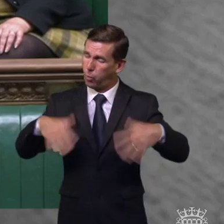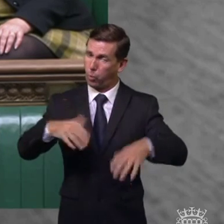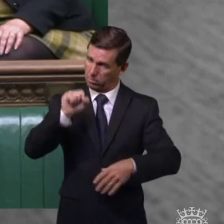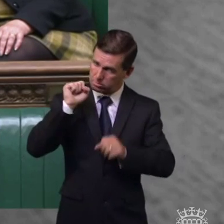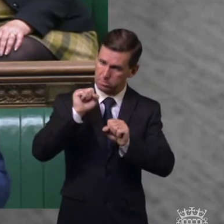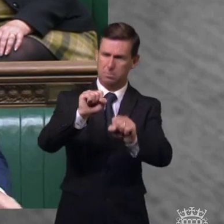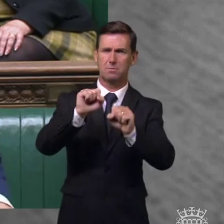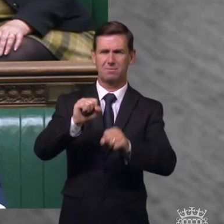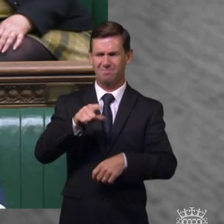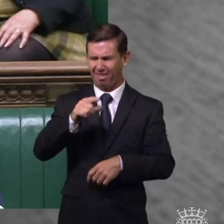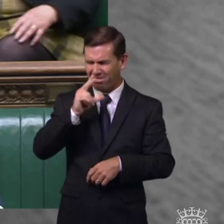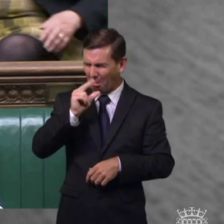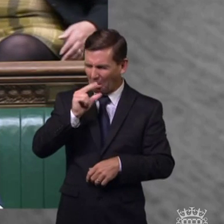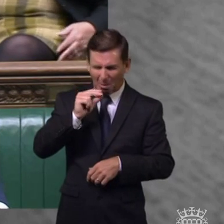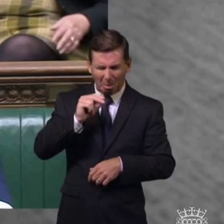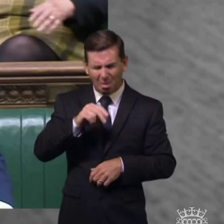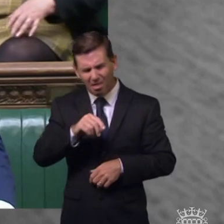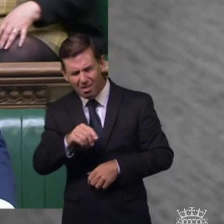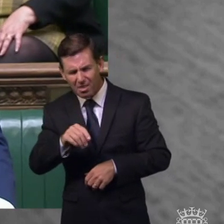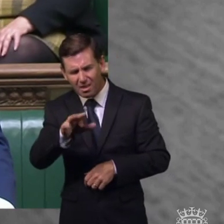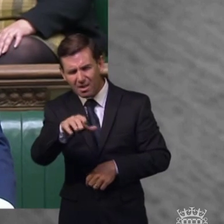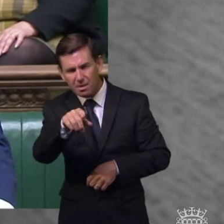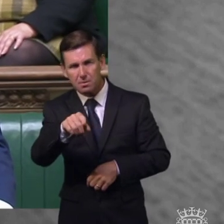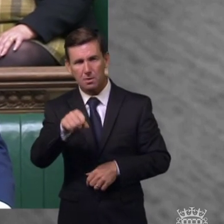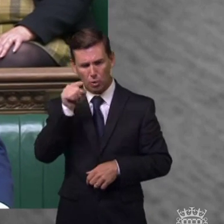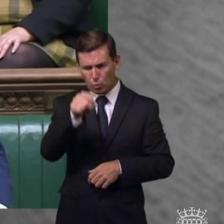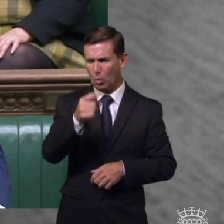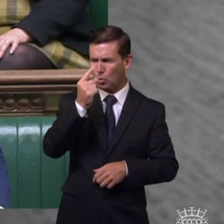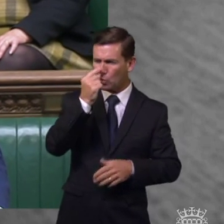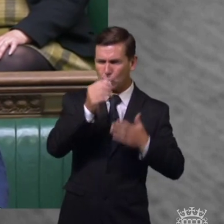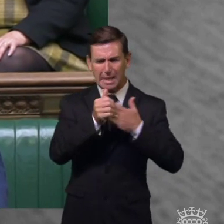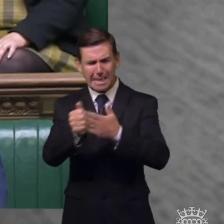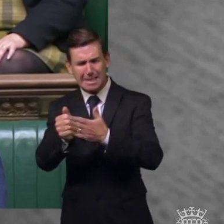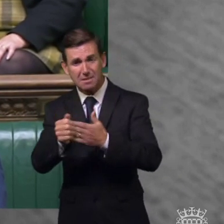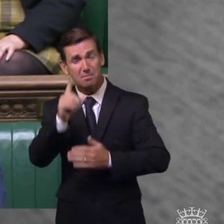He mutters today, but he was in a position to lead and he did not.